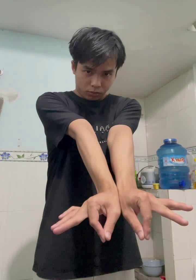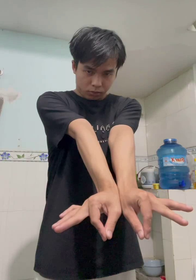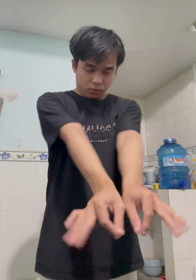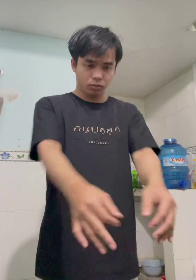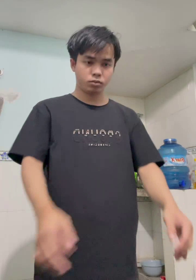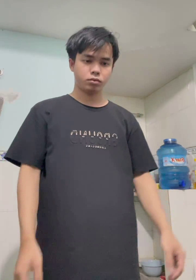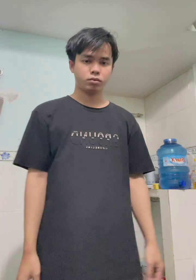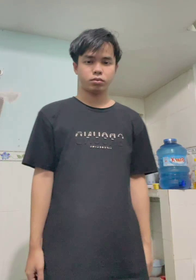cai gi